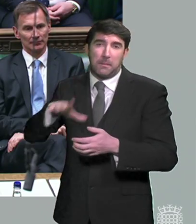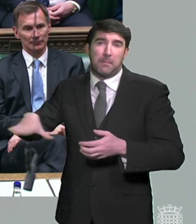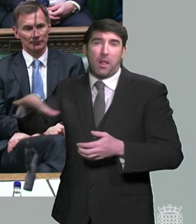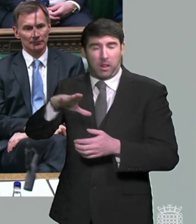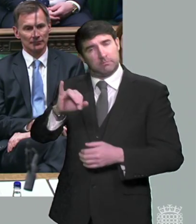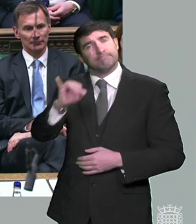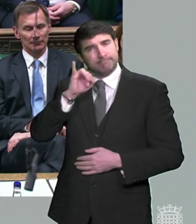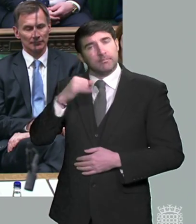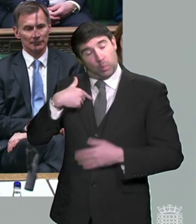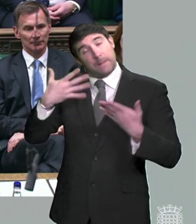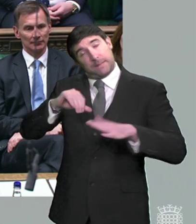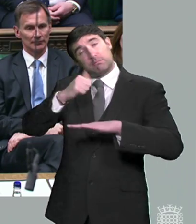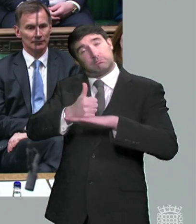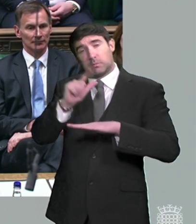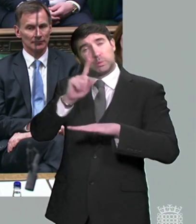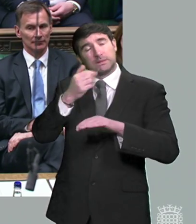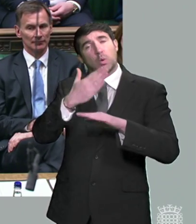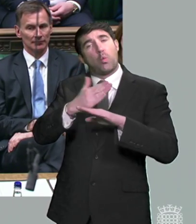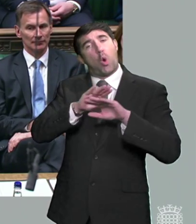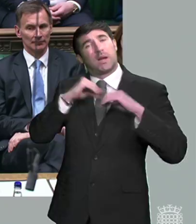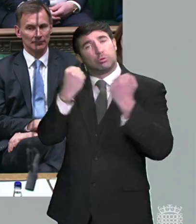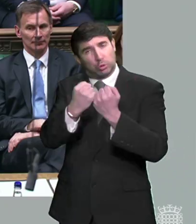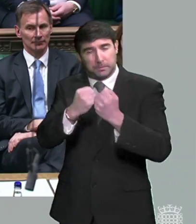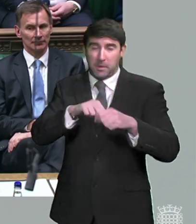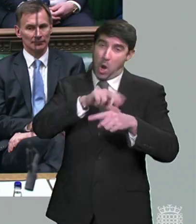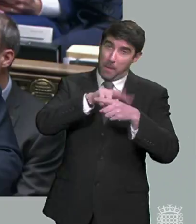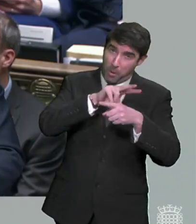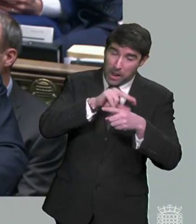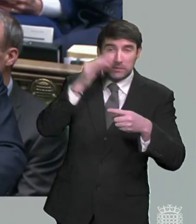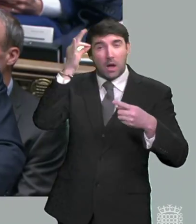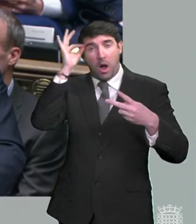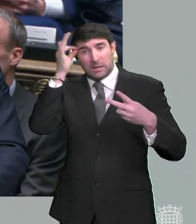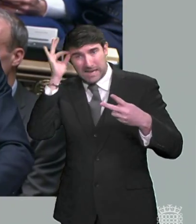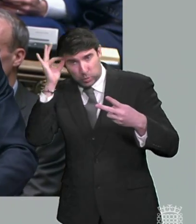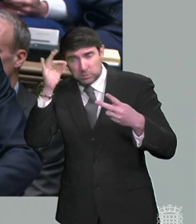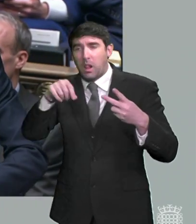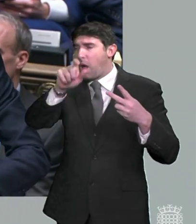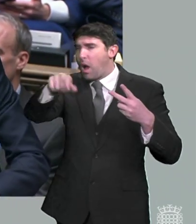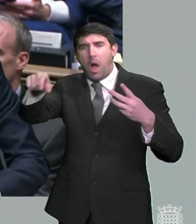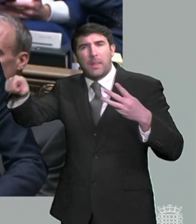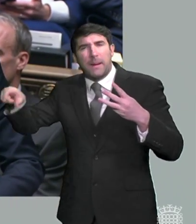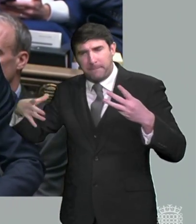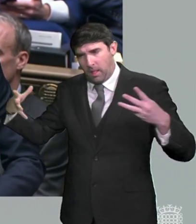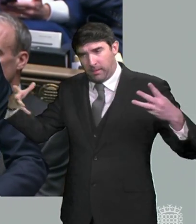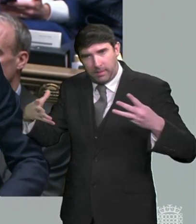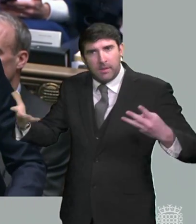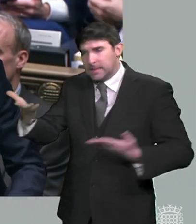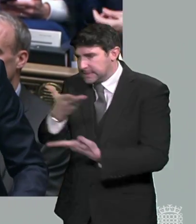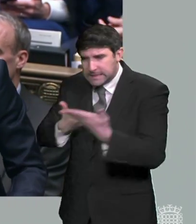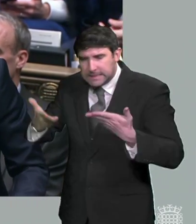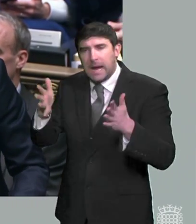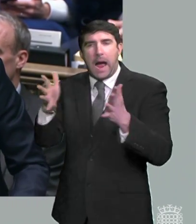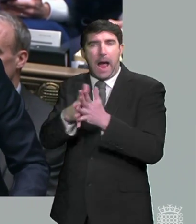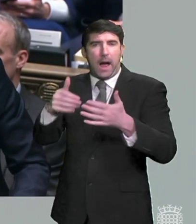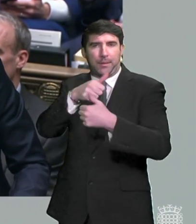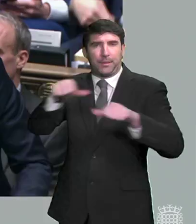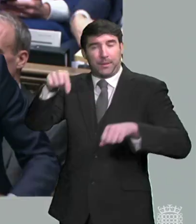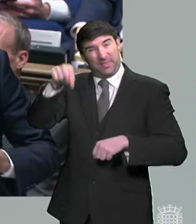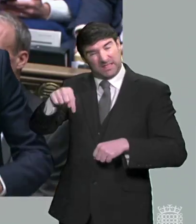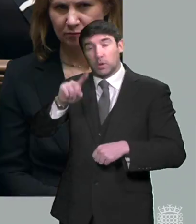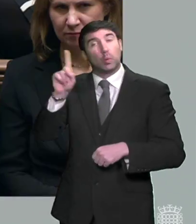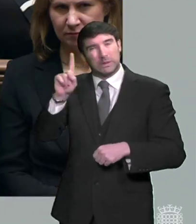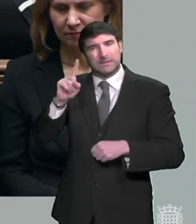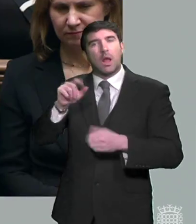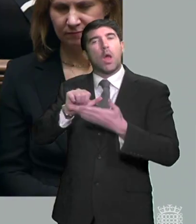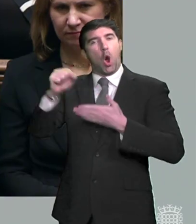That is why we have established a working group between police, local authorities and other key stakeholders to consider all aspects of tackling irresponsible dog ownership.